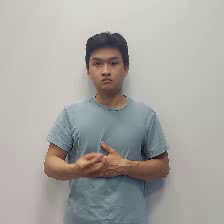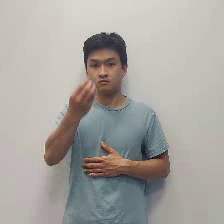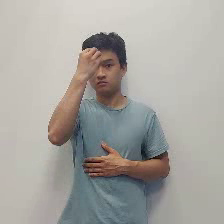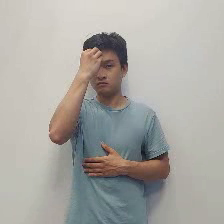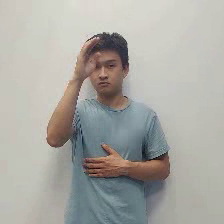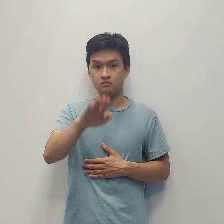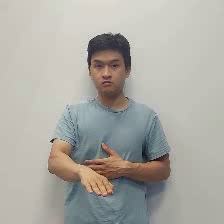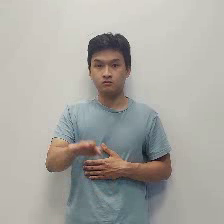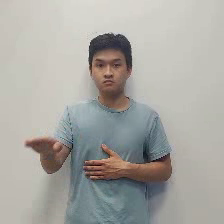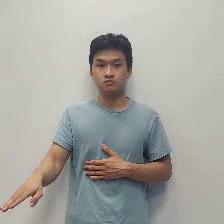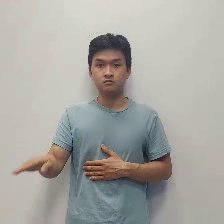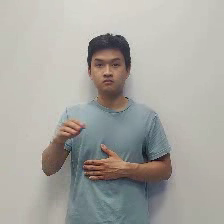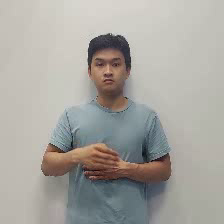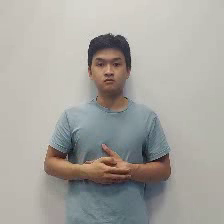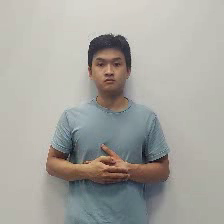Học sinh